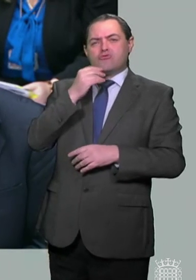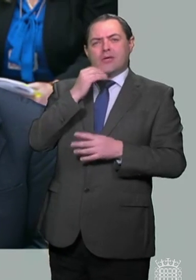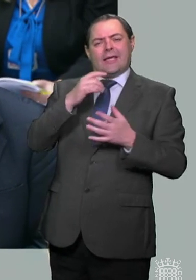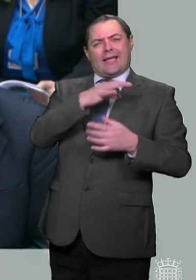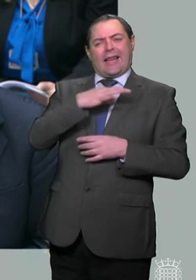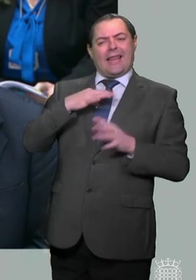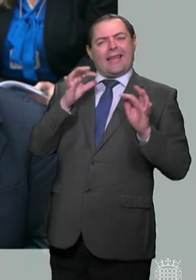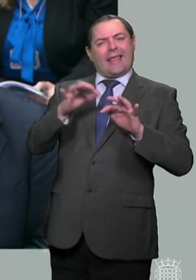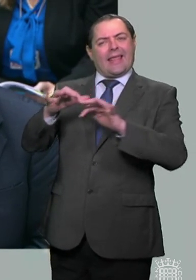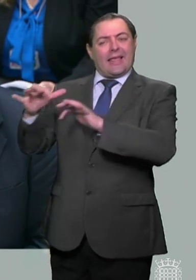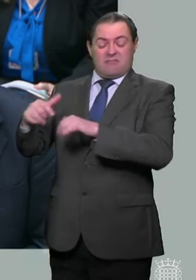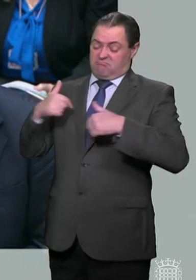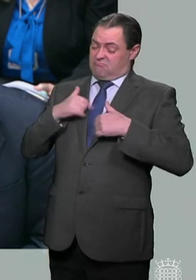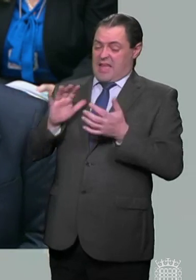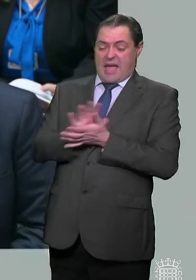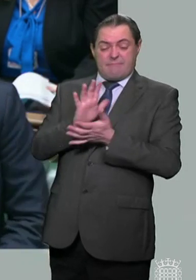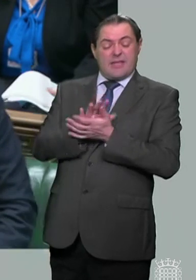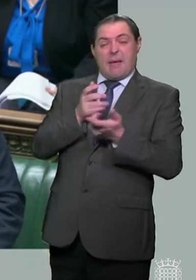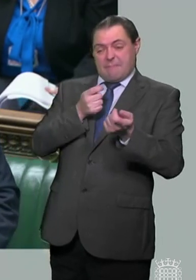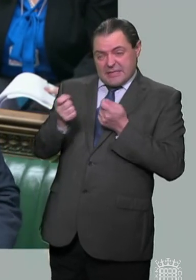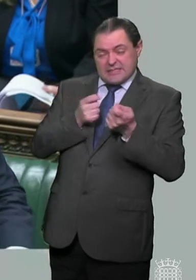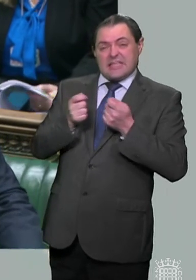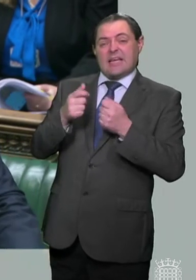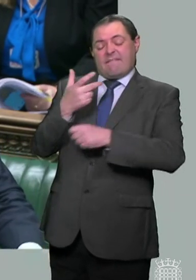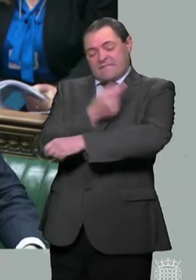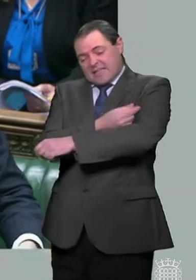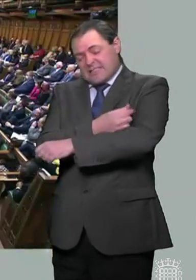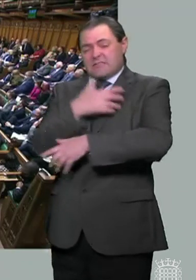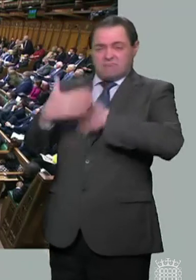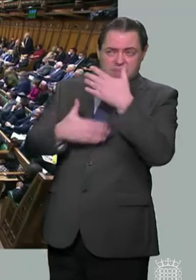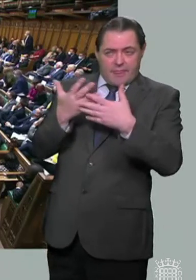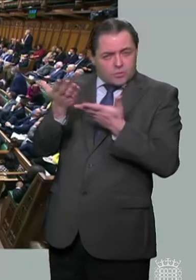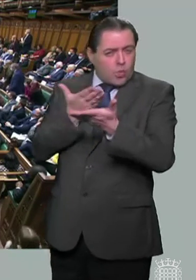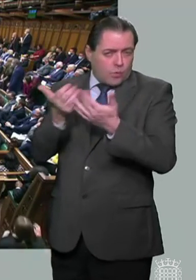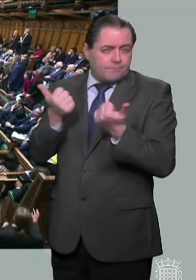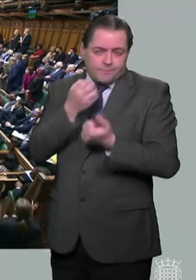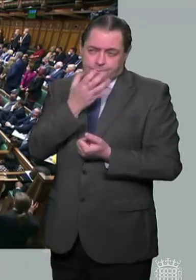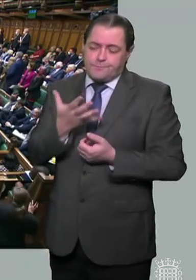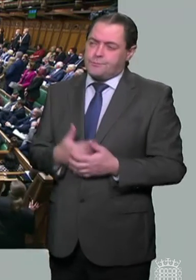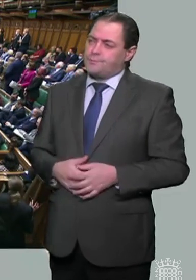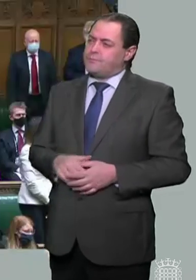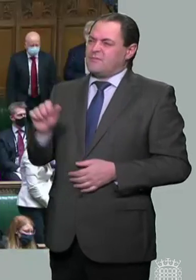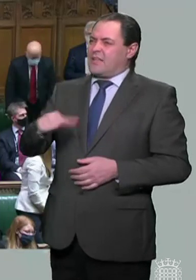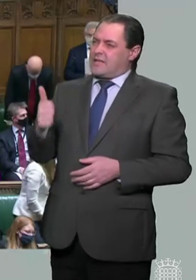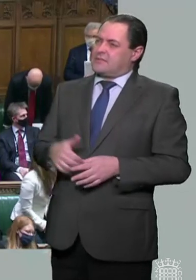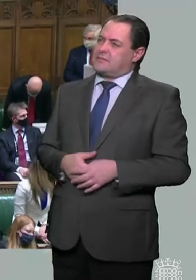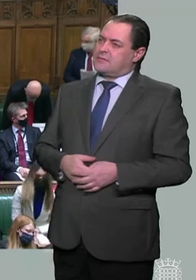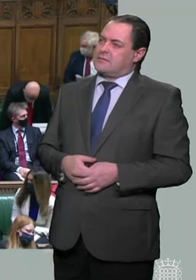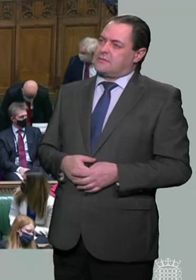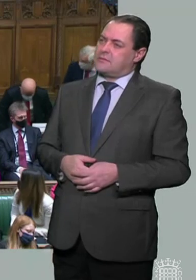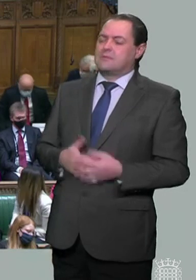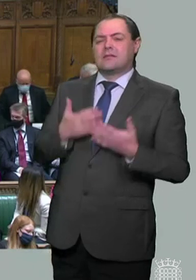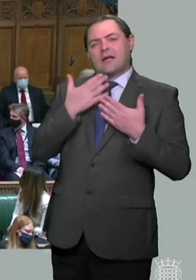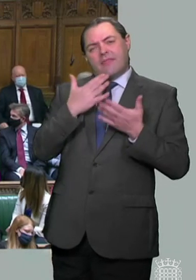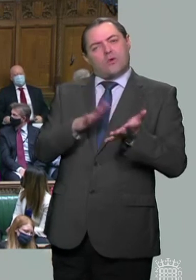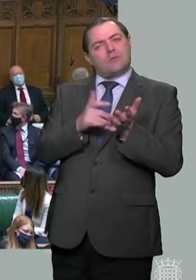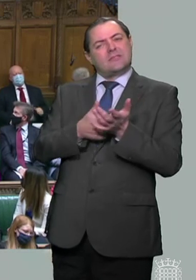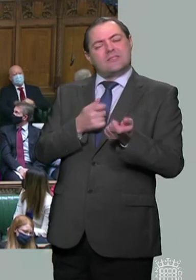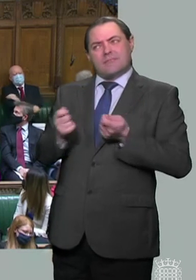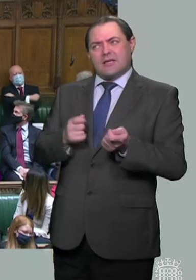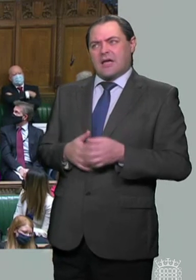I am happy to arrange a meeting with him and the vaccines Minister, my honourable Friend the Member for Erewash , to discuss this further.